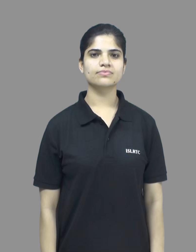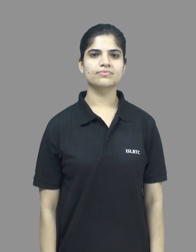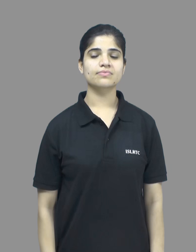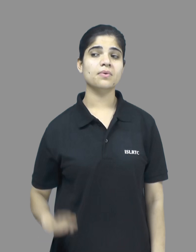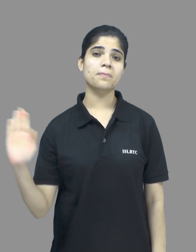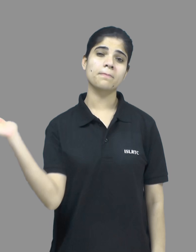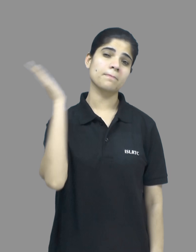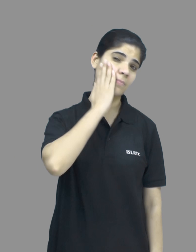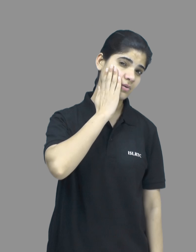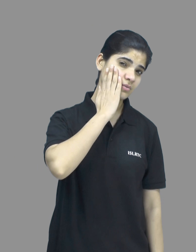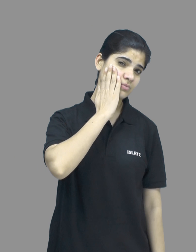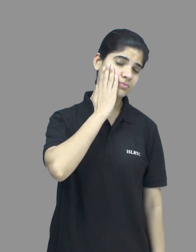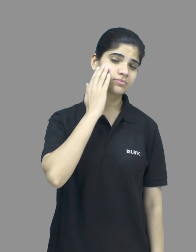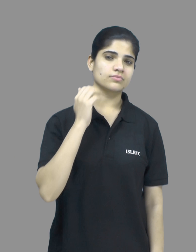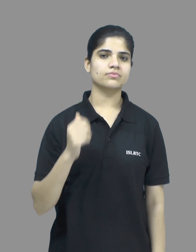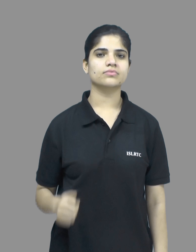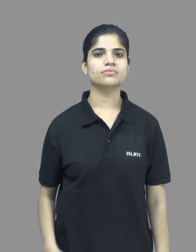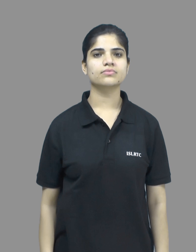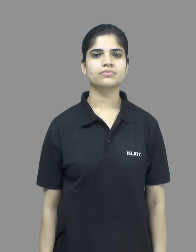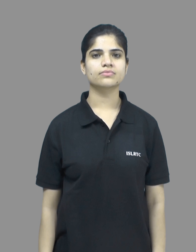Slap